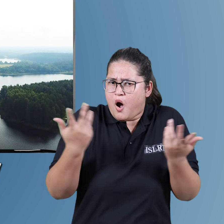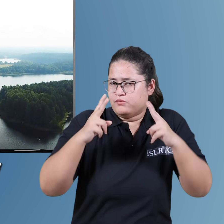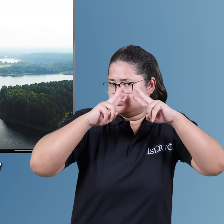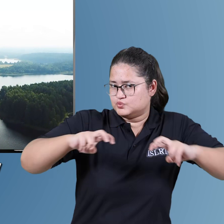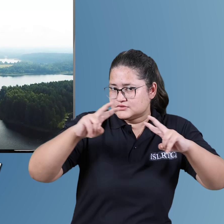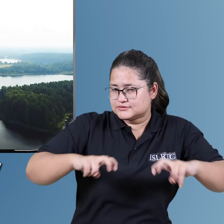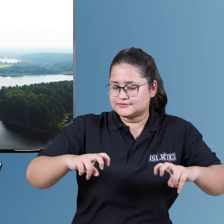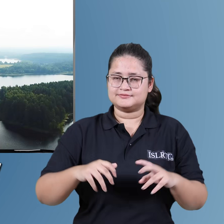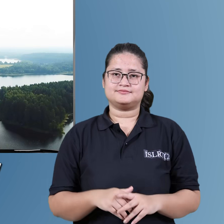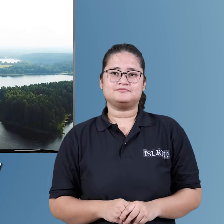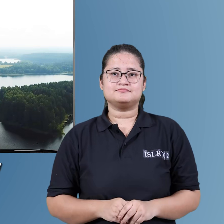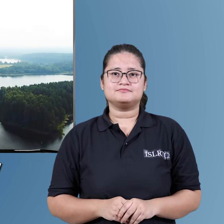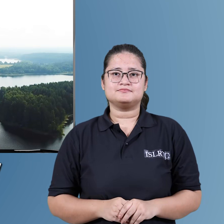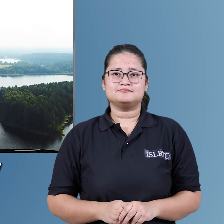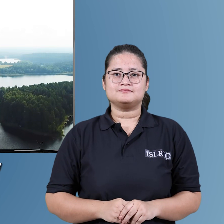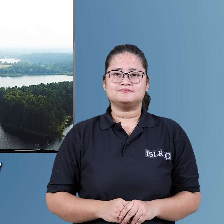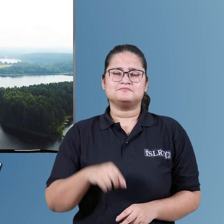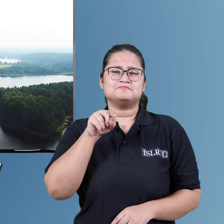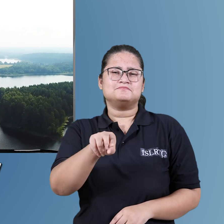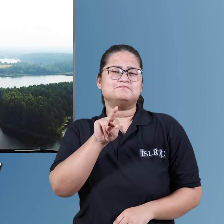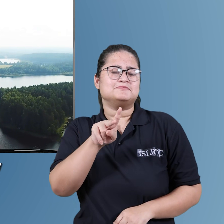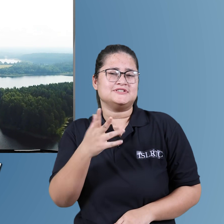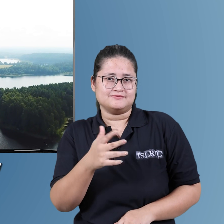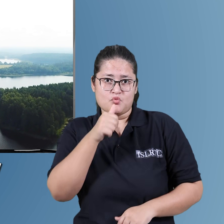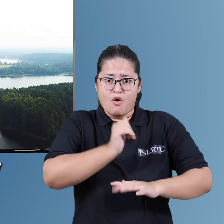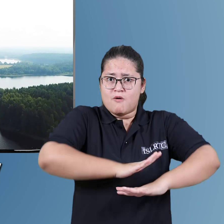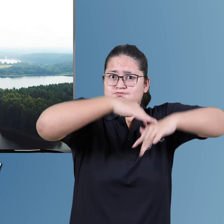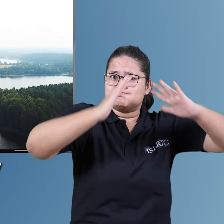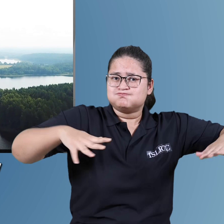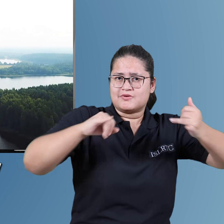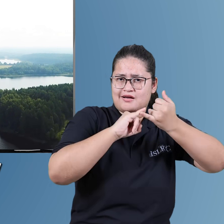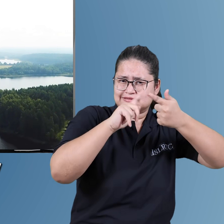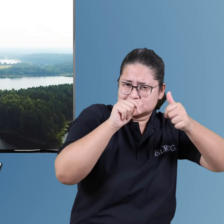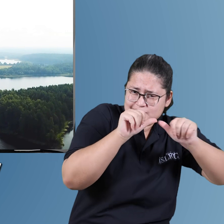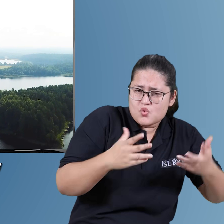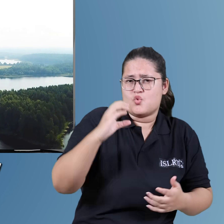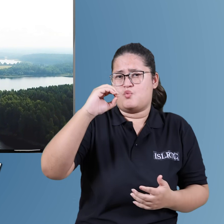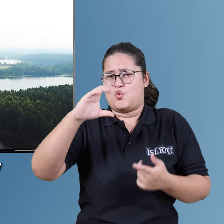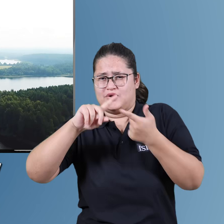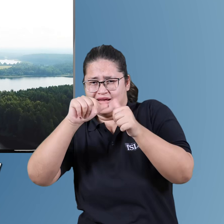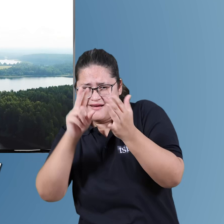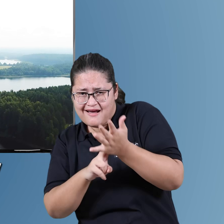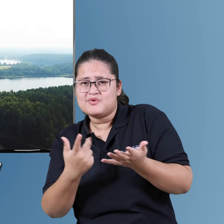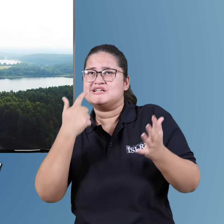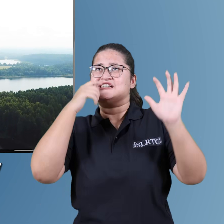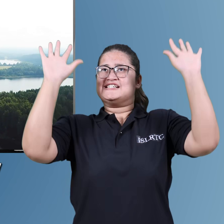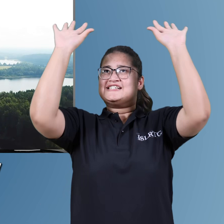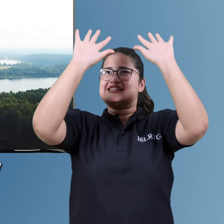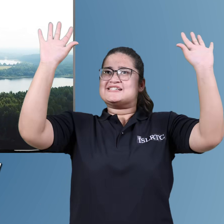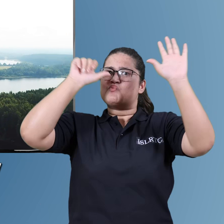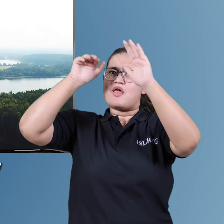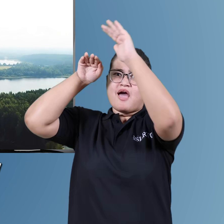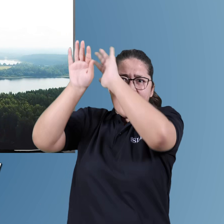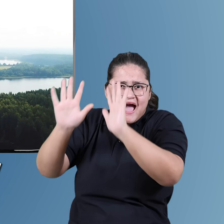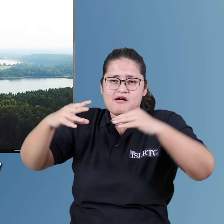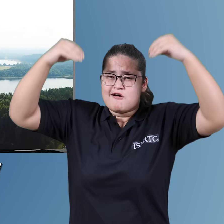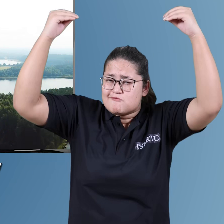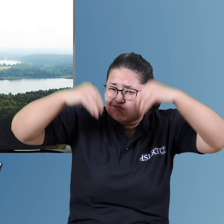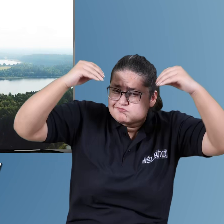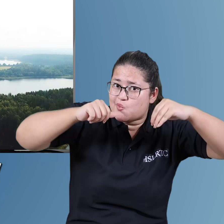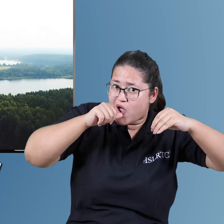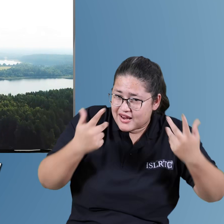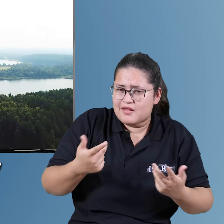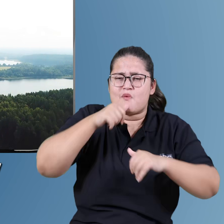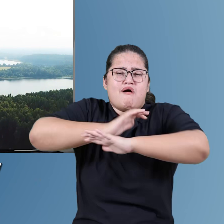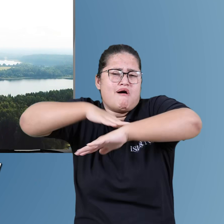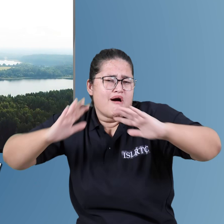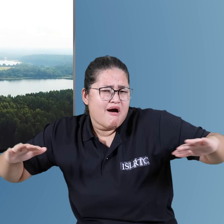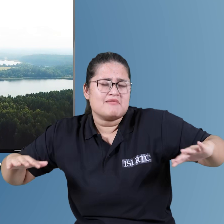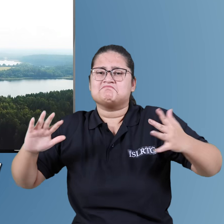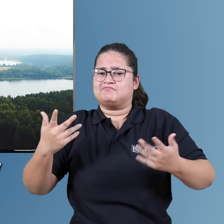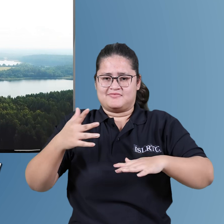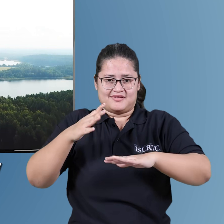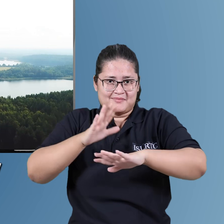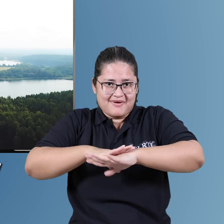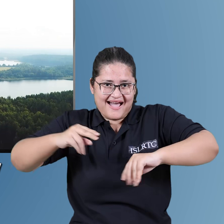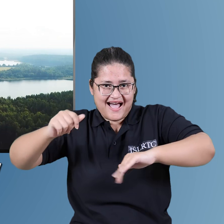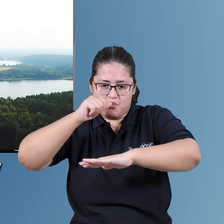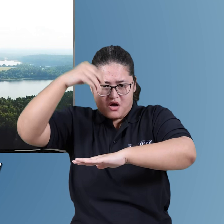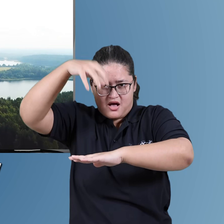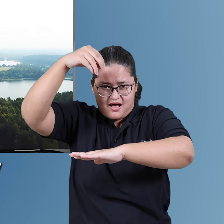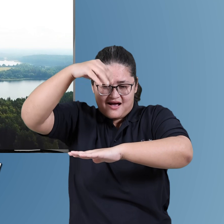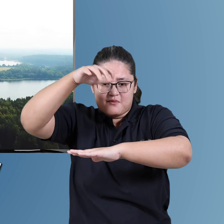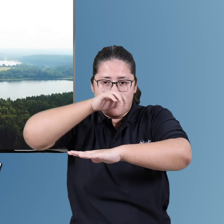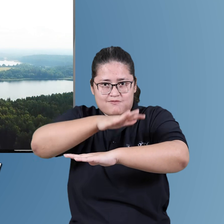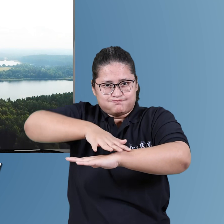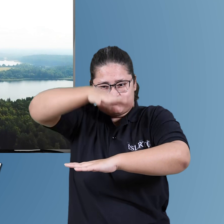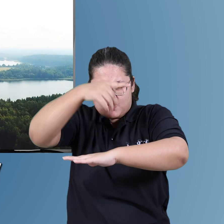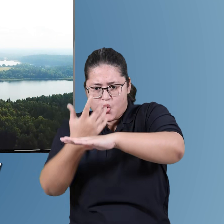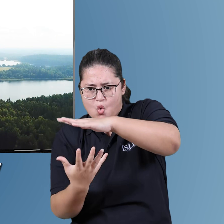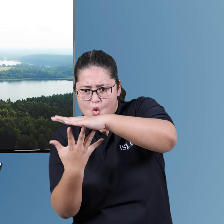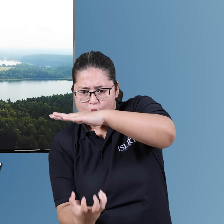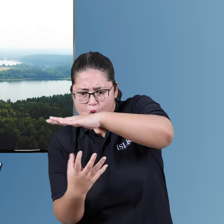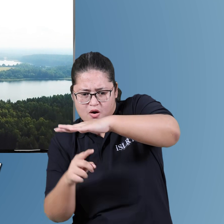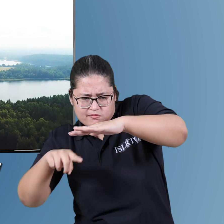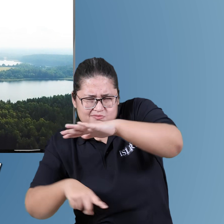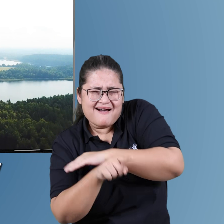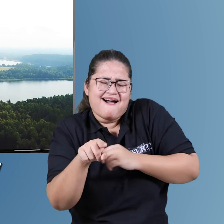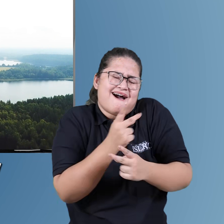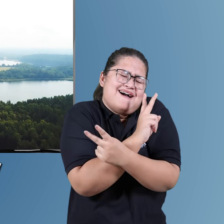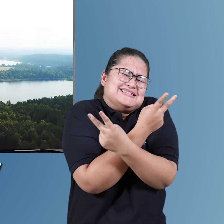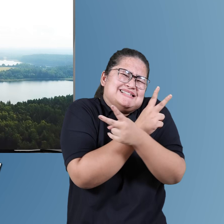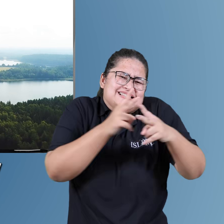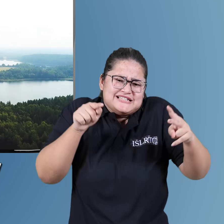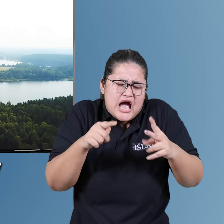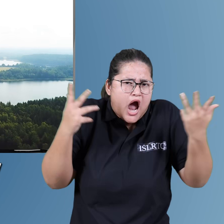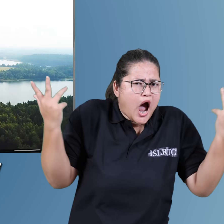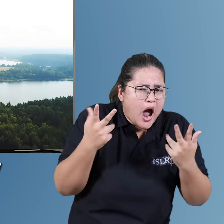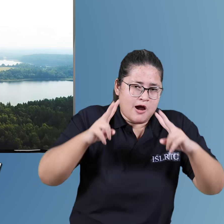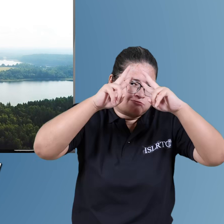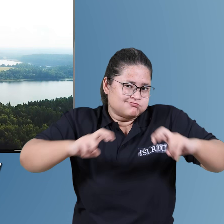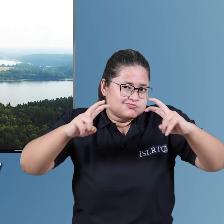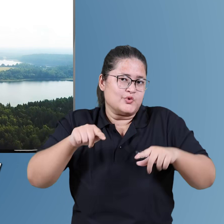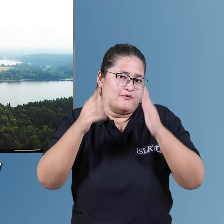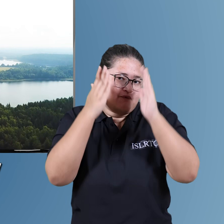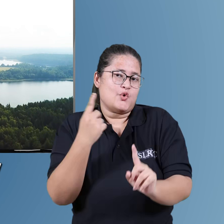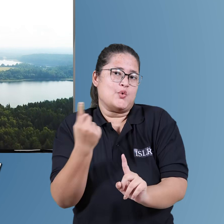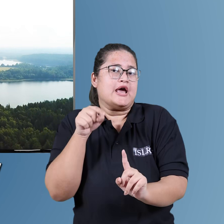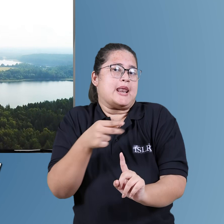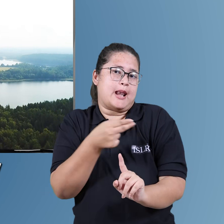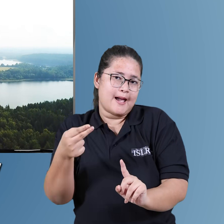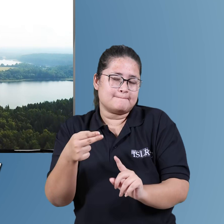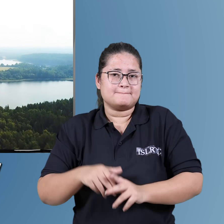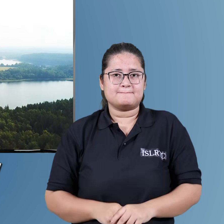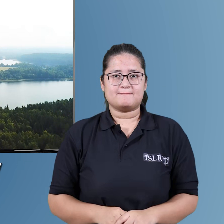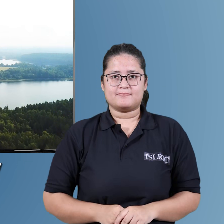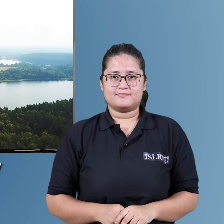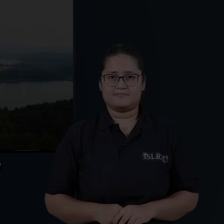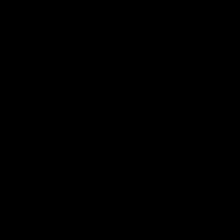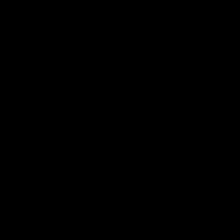Hydrology Hydrology is the study of water in the environment. It focuses on the distribution, movement, and properties of water in the atmosphere on the Earth's surface, and underground.